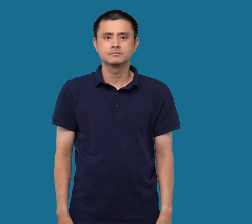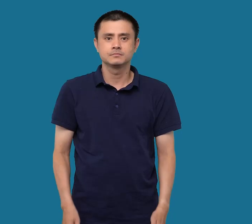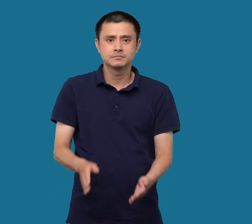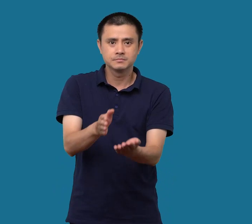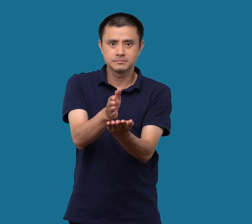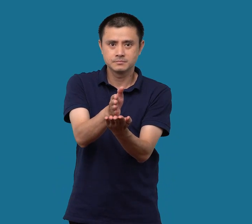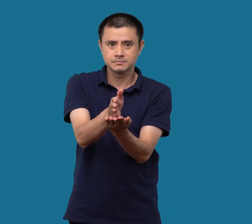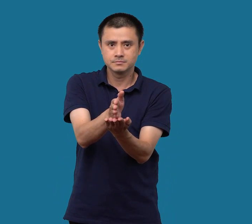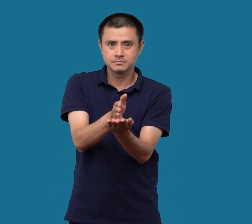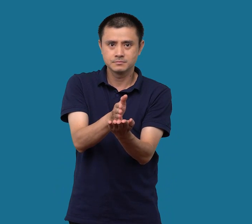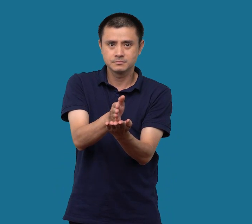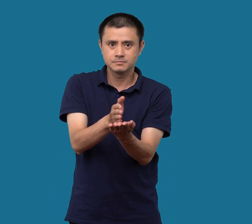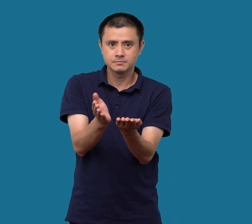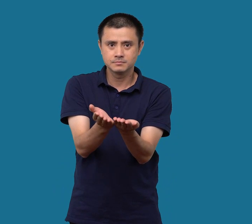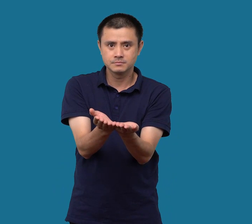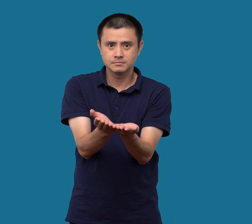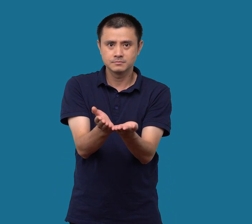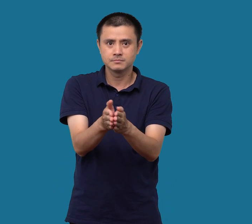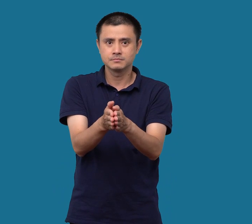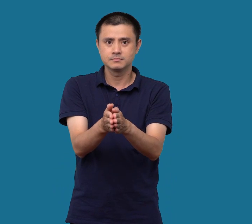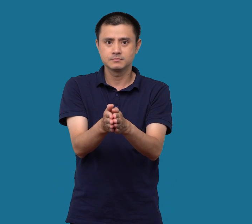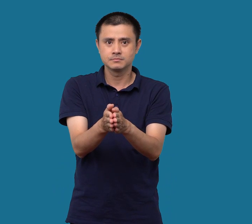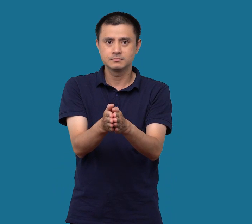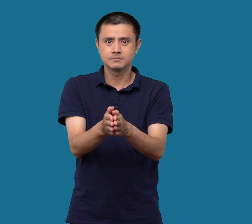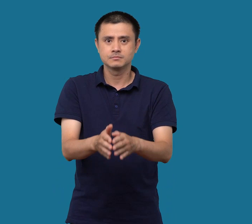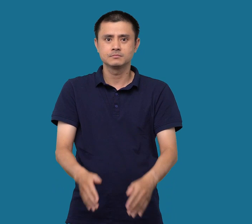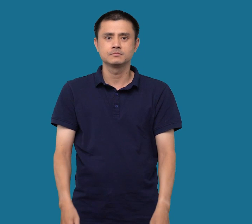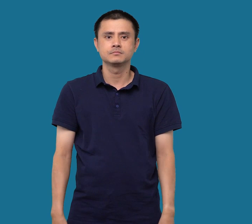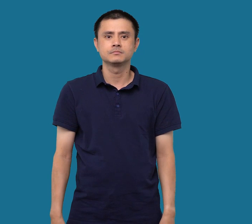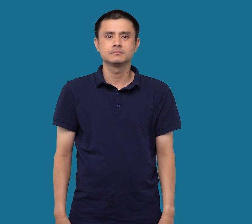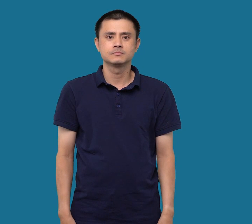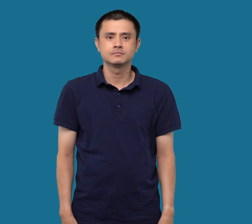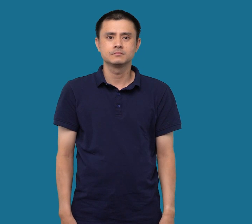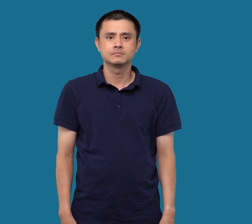gấp giấy